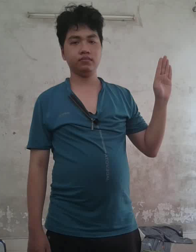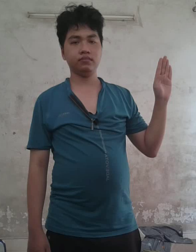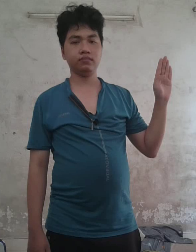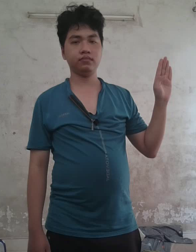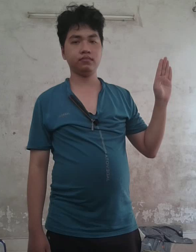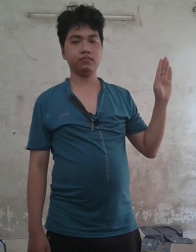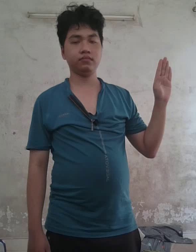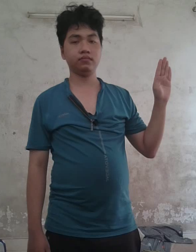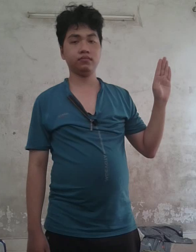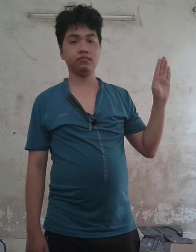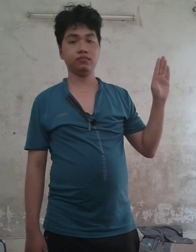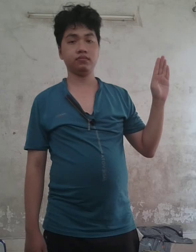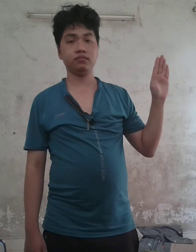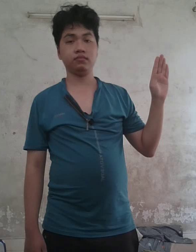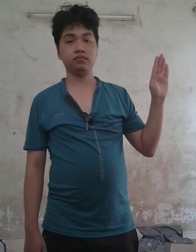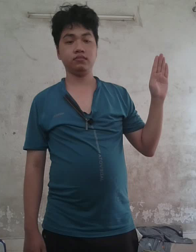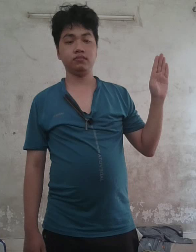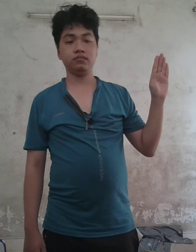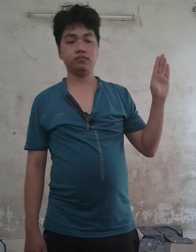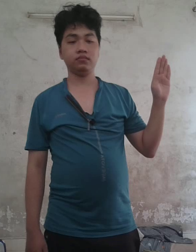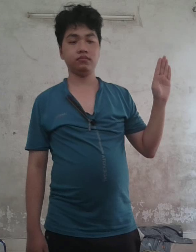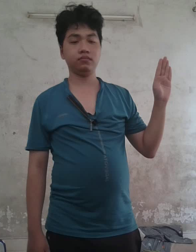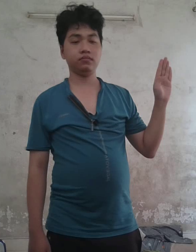b